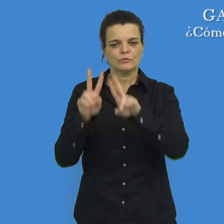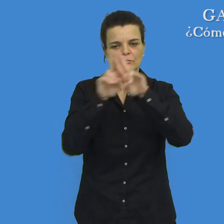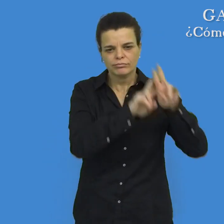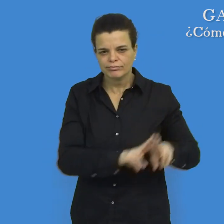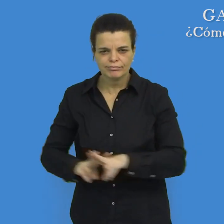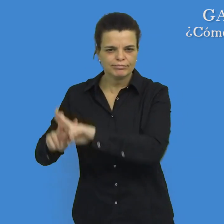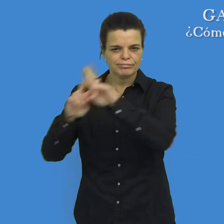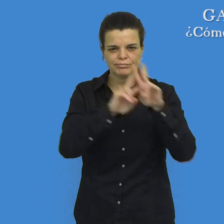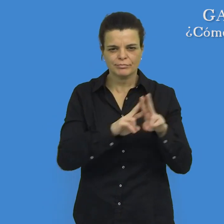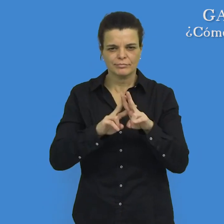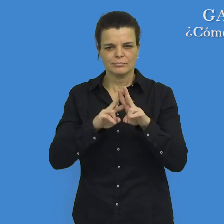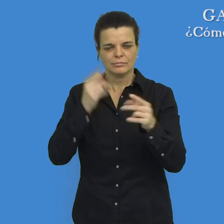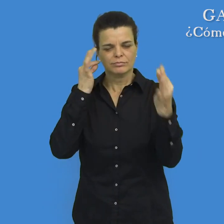revisar